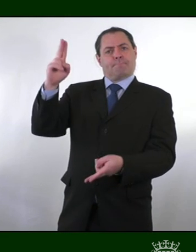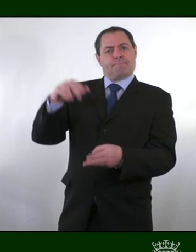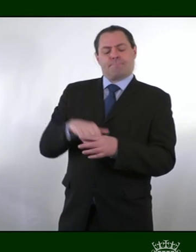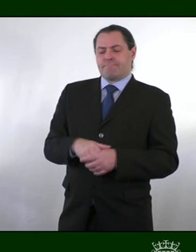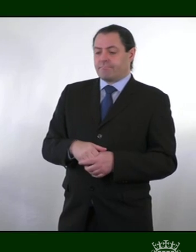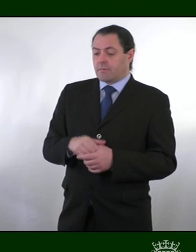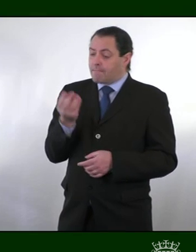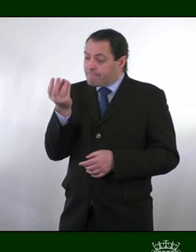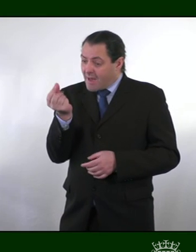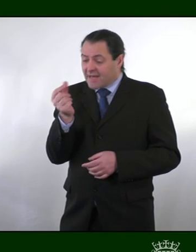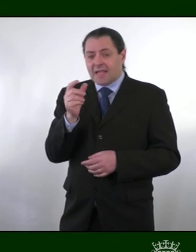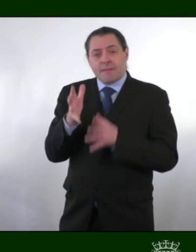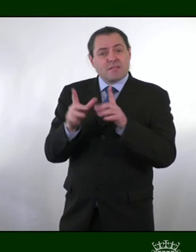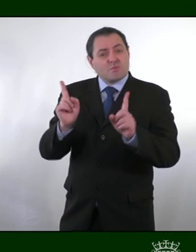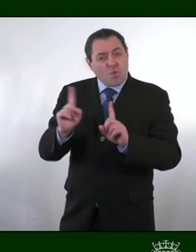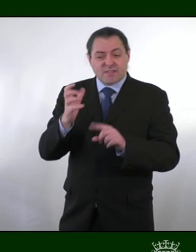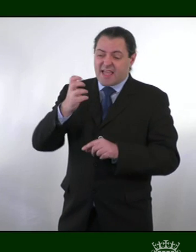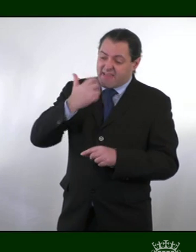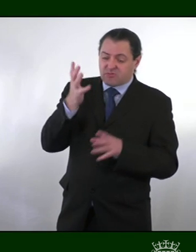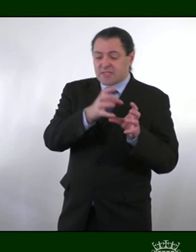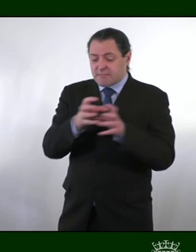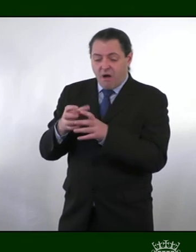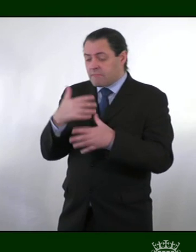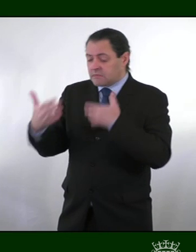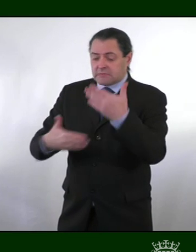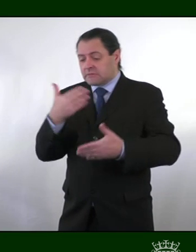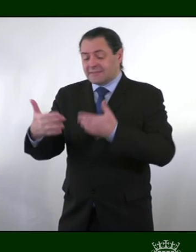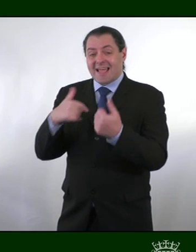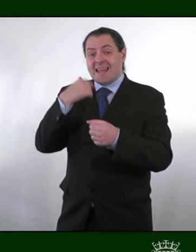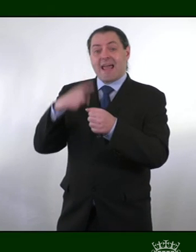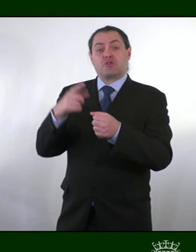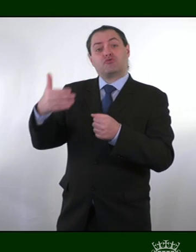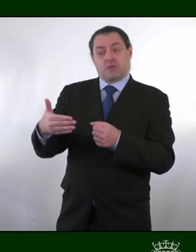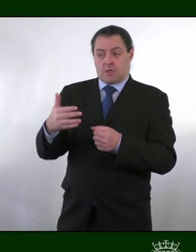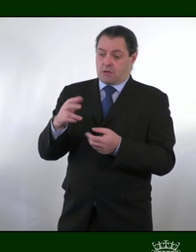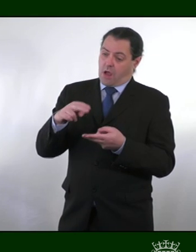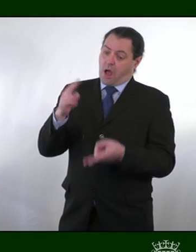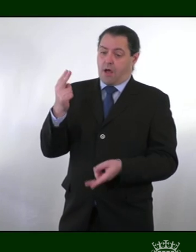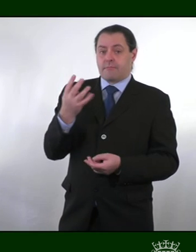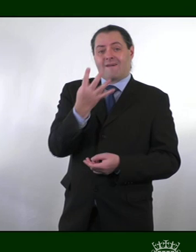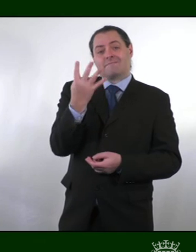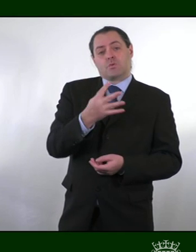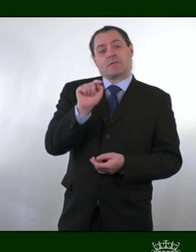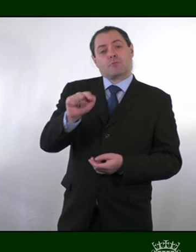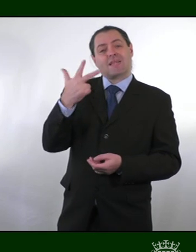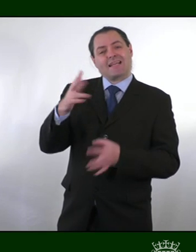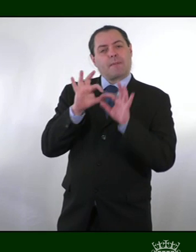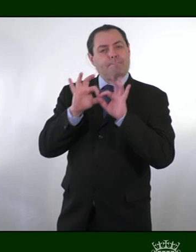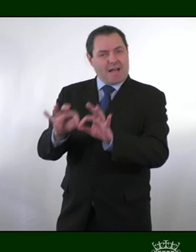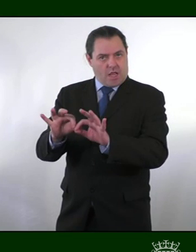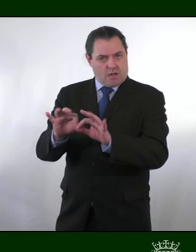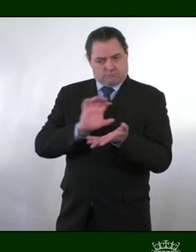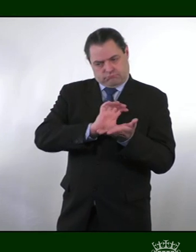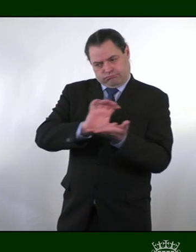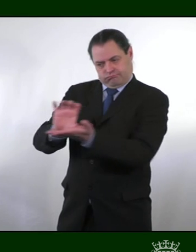In cash terms, day-to-day departmental budgets will increase next year by £14.8 billion.